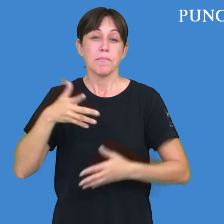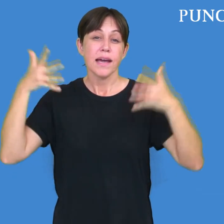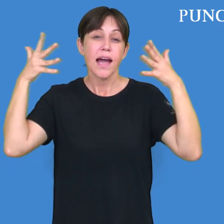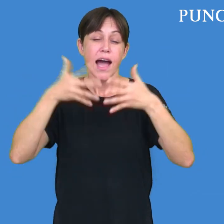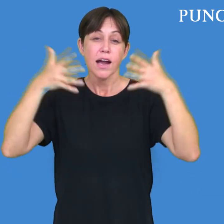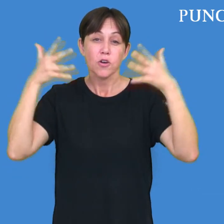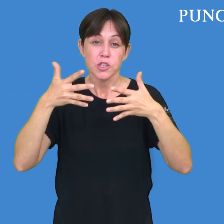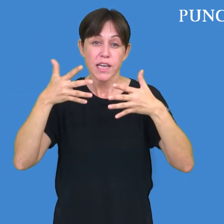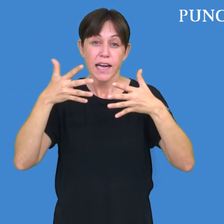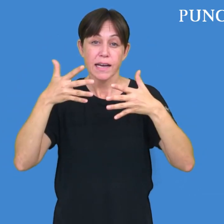aconsejar